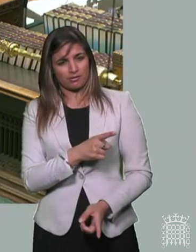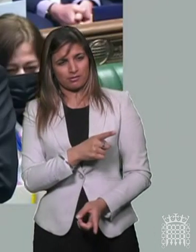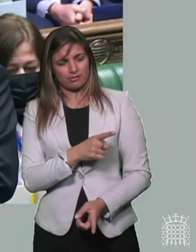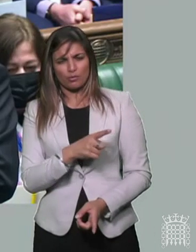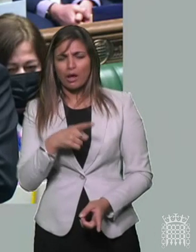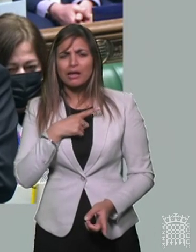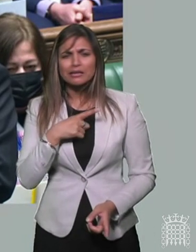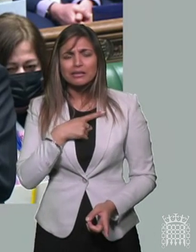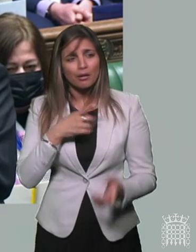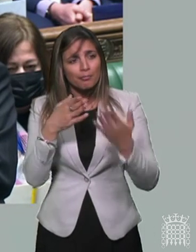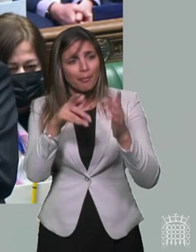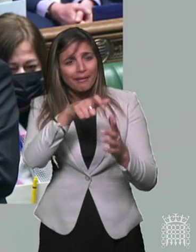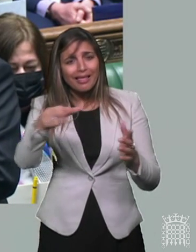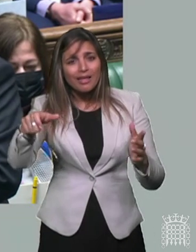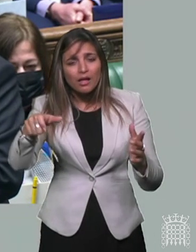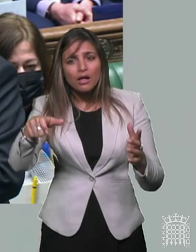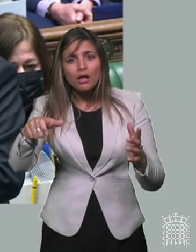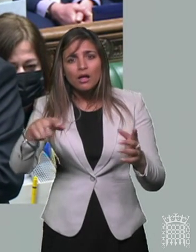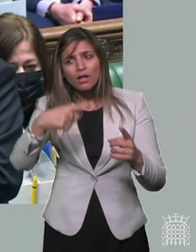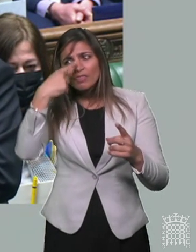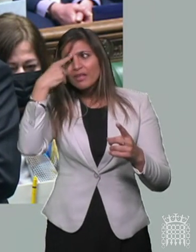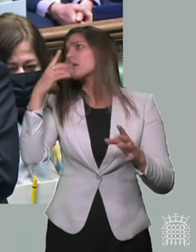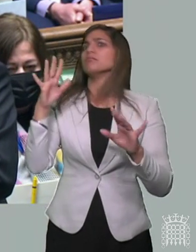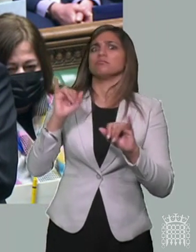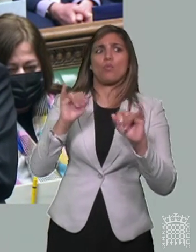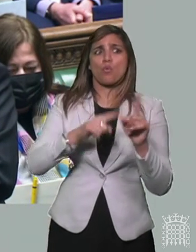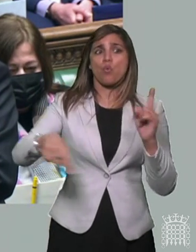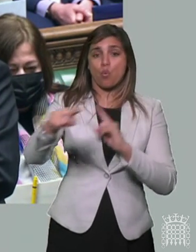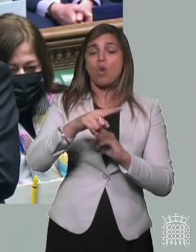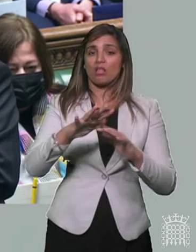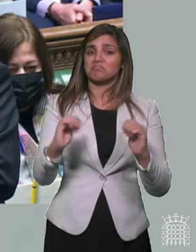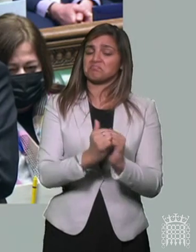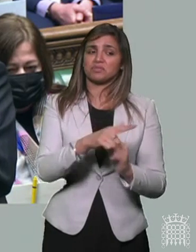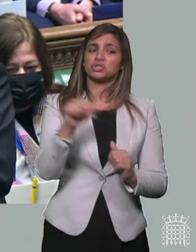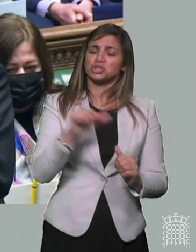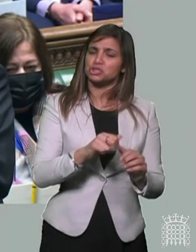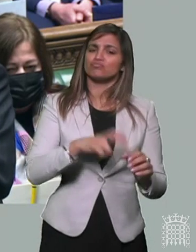The public overwhelmingly think that the Prime Minister should resign.